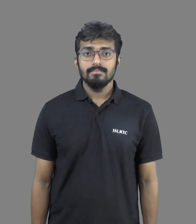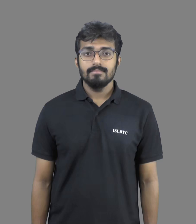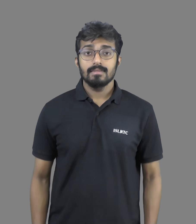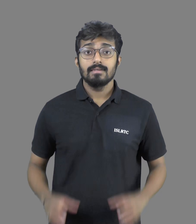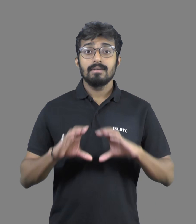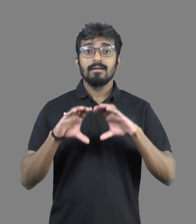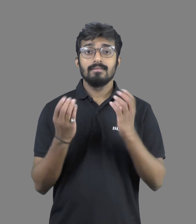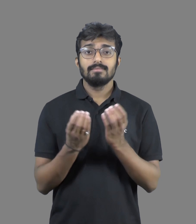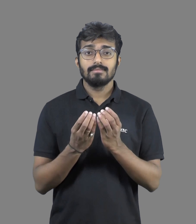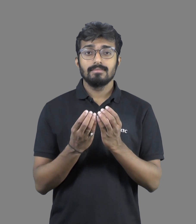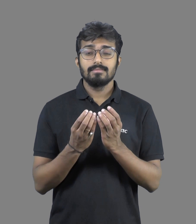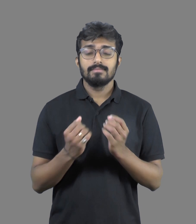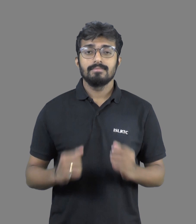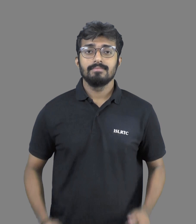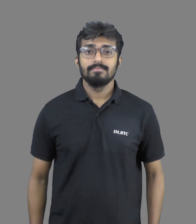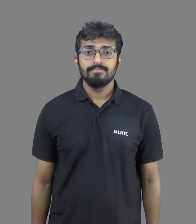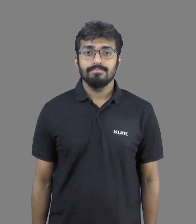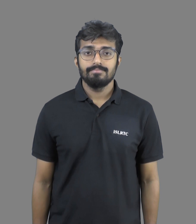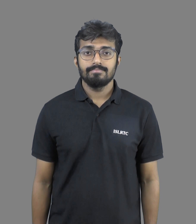Class